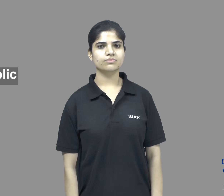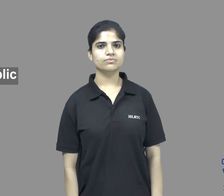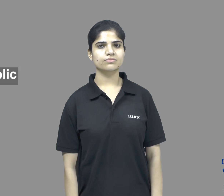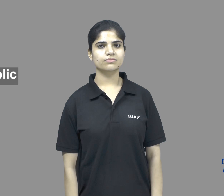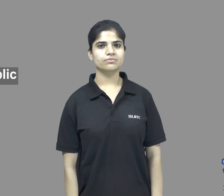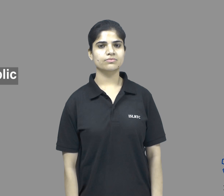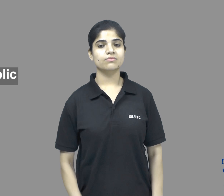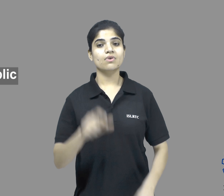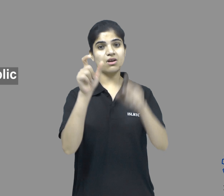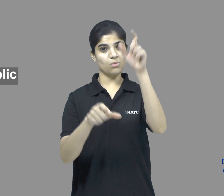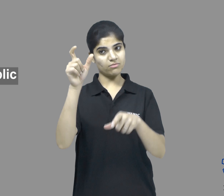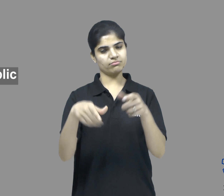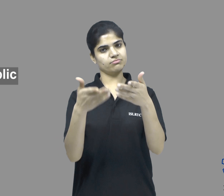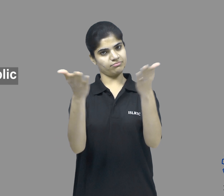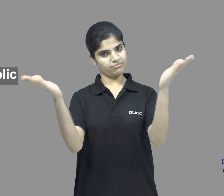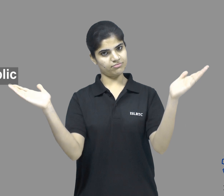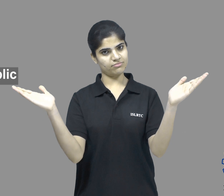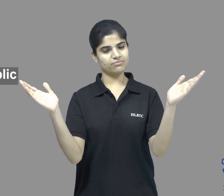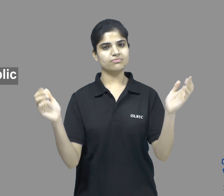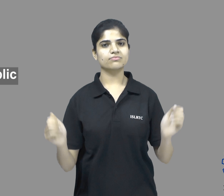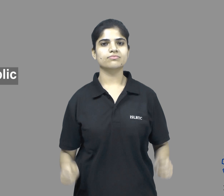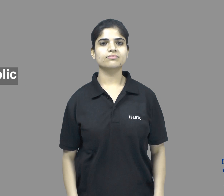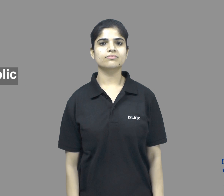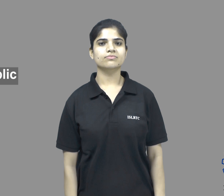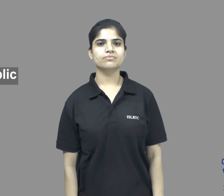Public